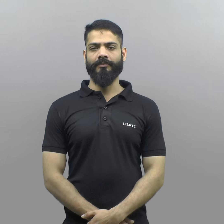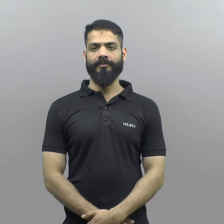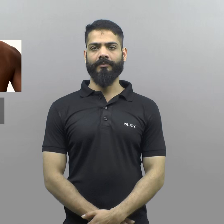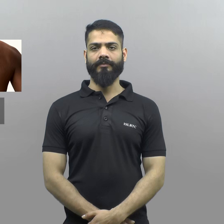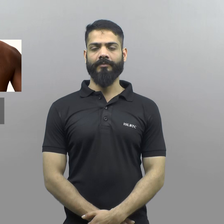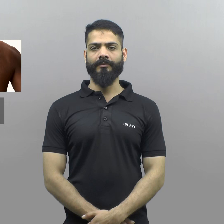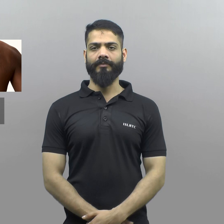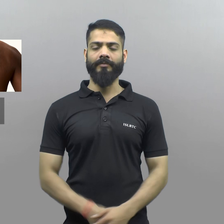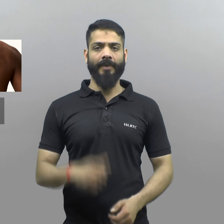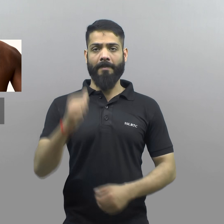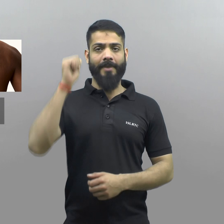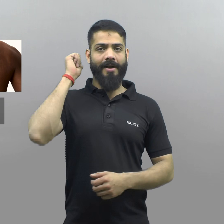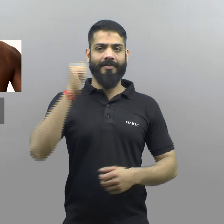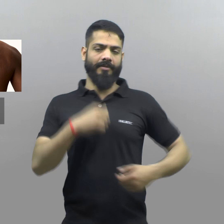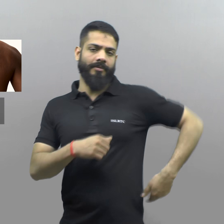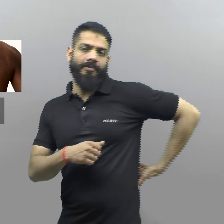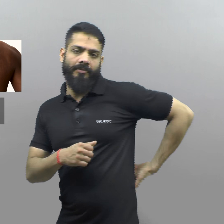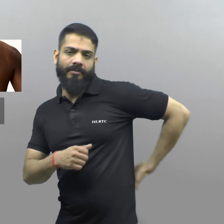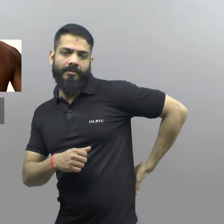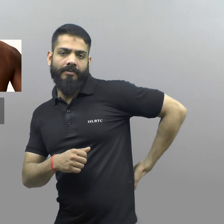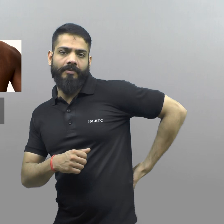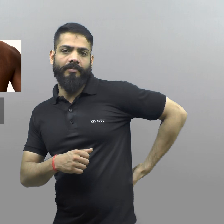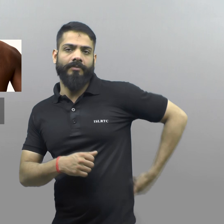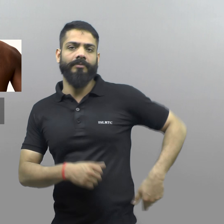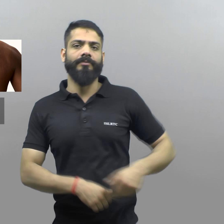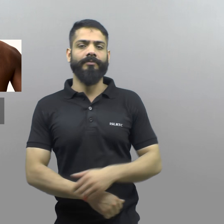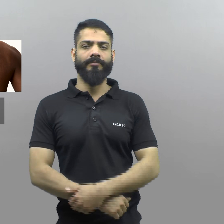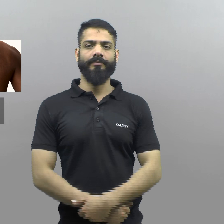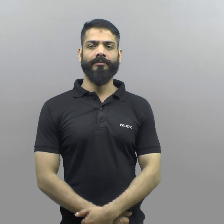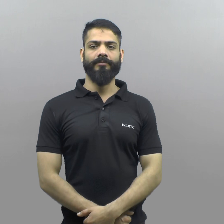Back